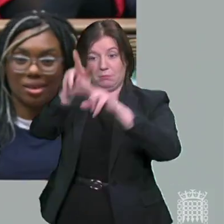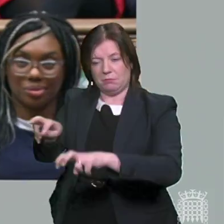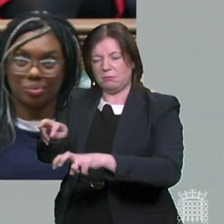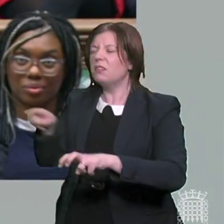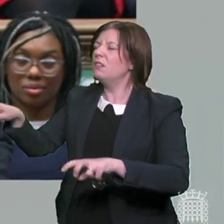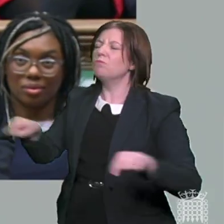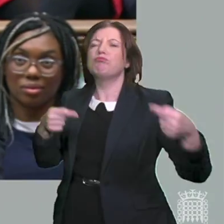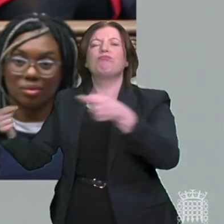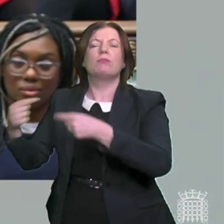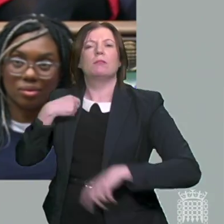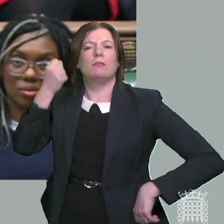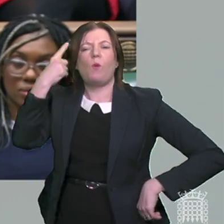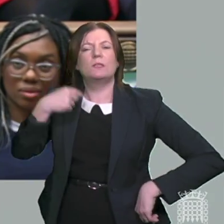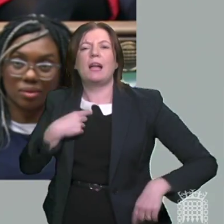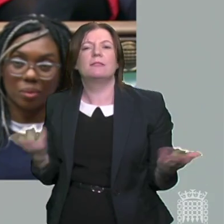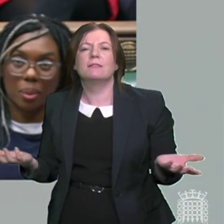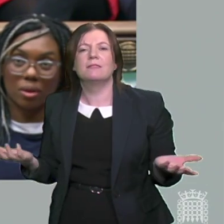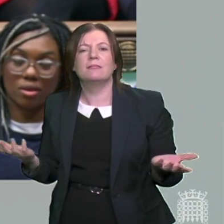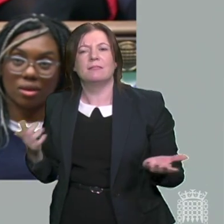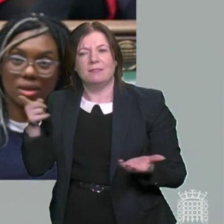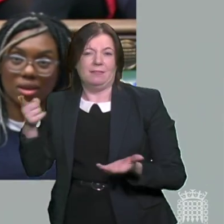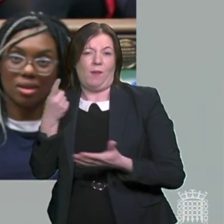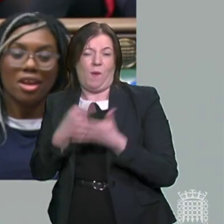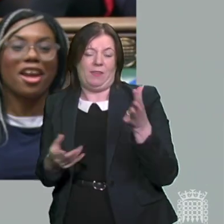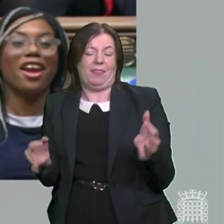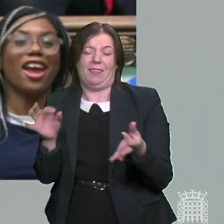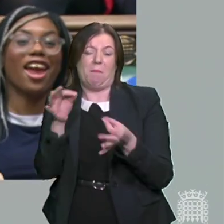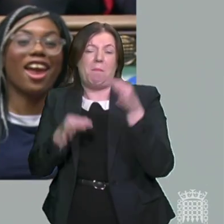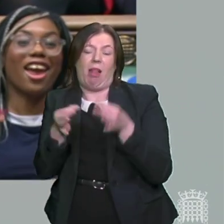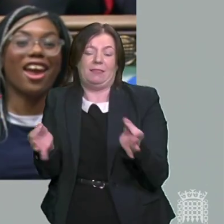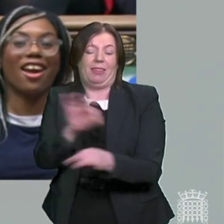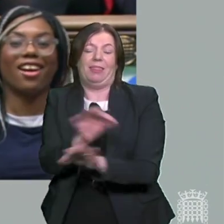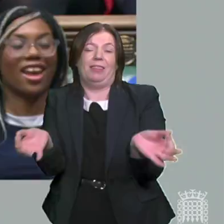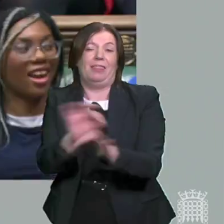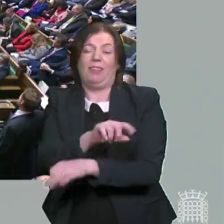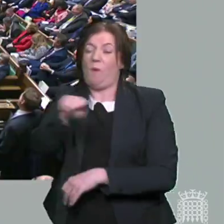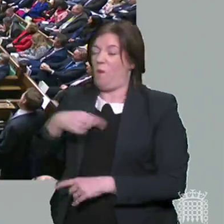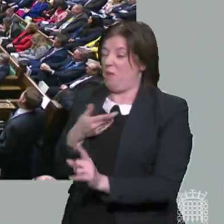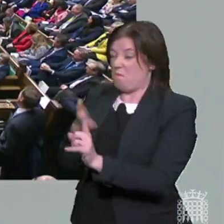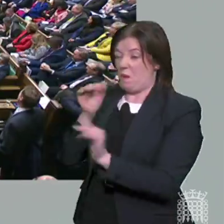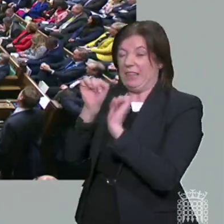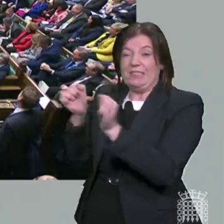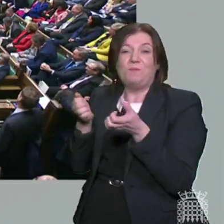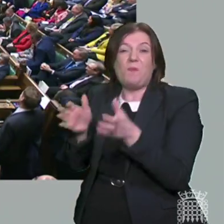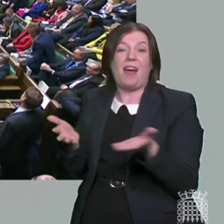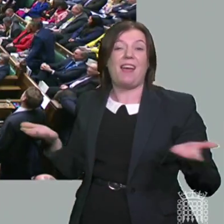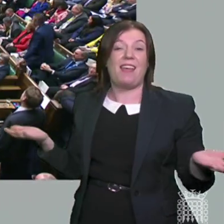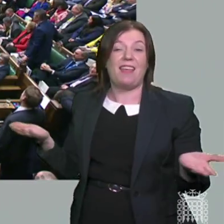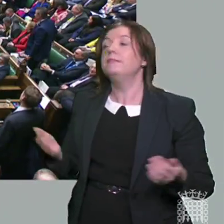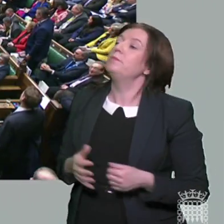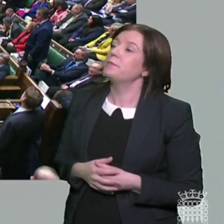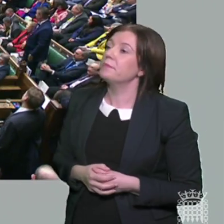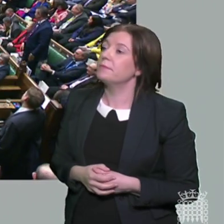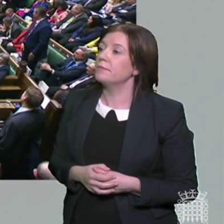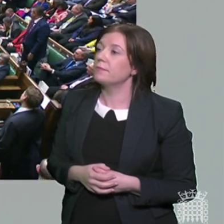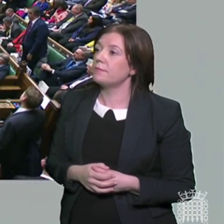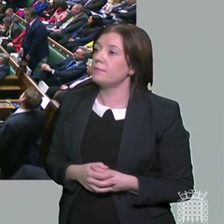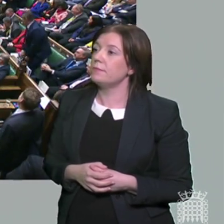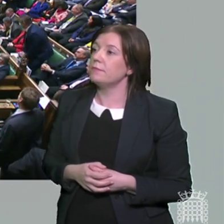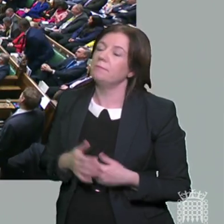It is simple political opportunism and everyone can see through it.